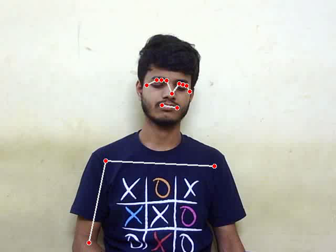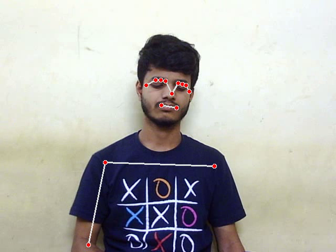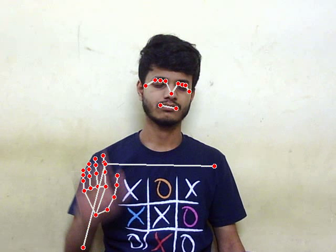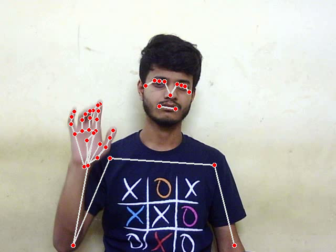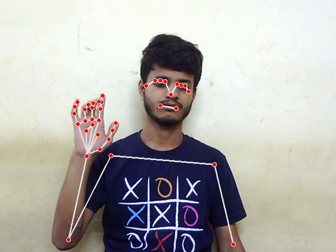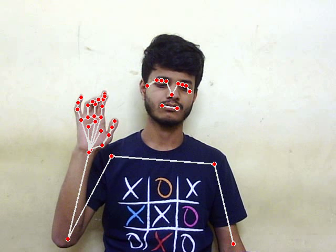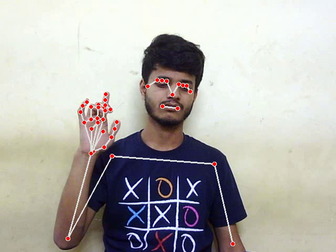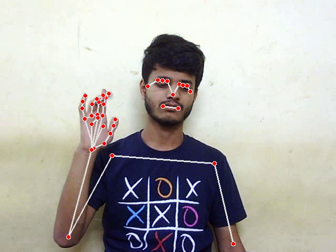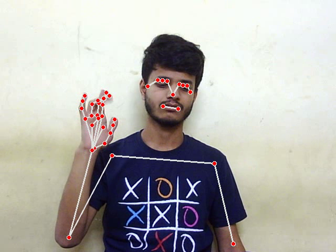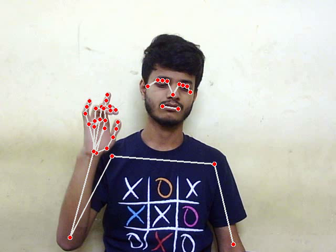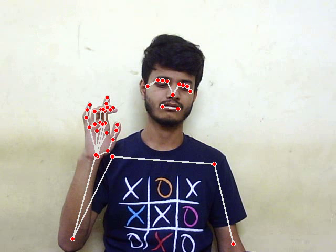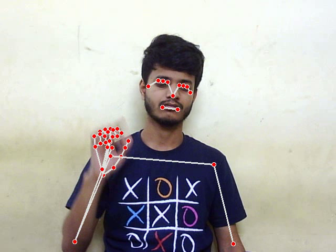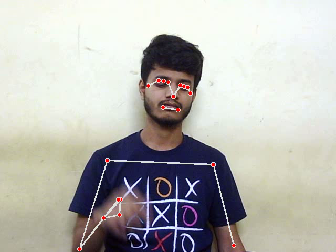why